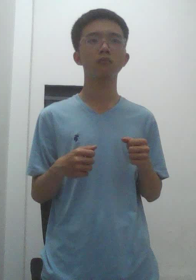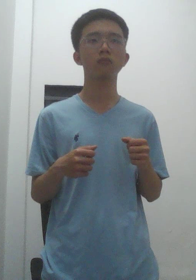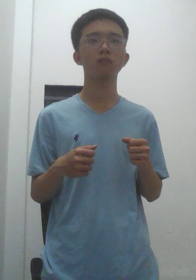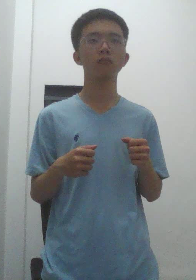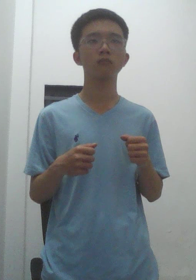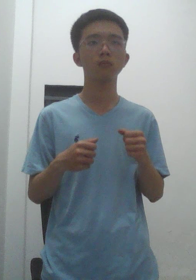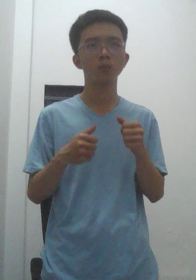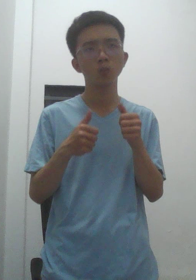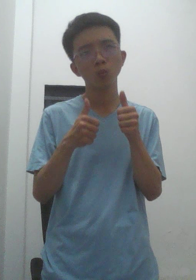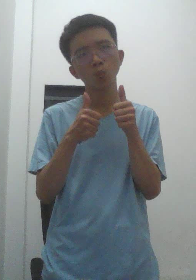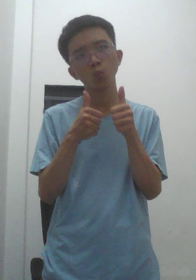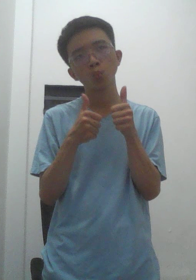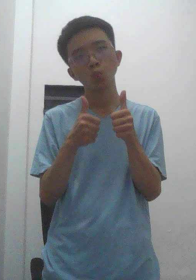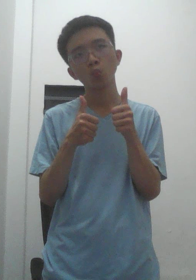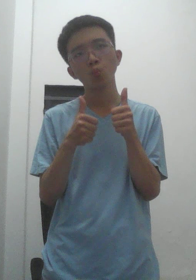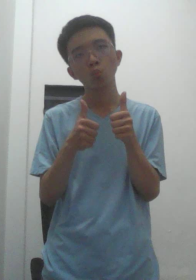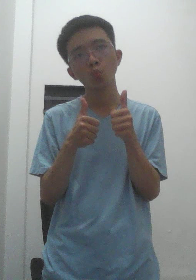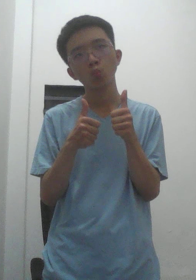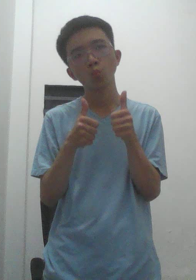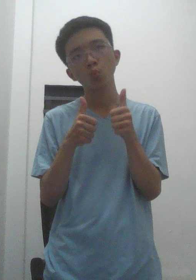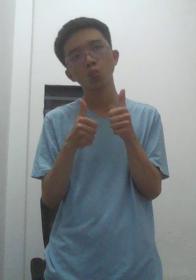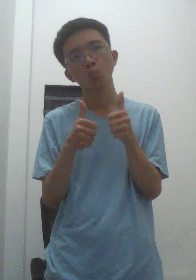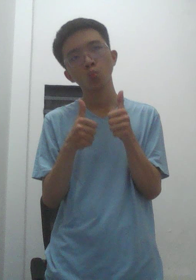rat tot